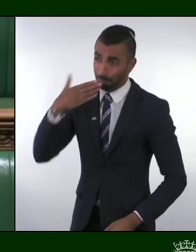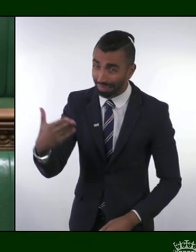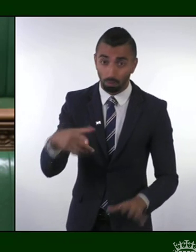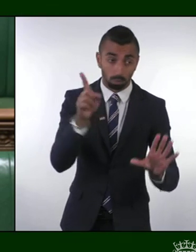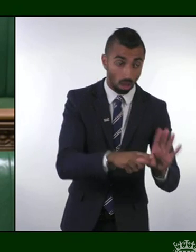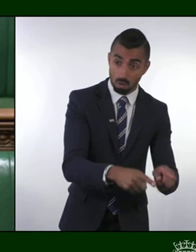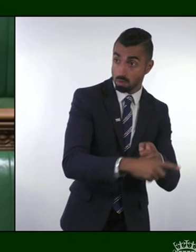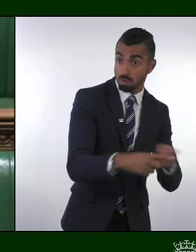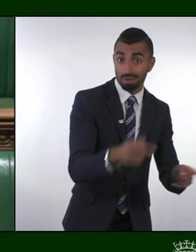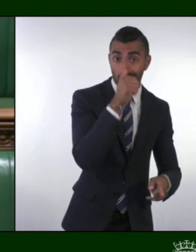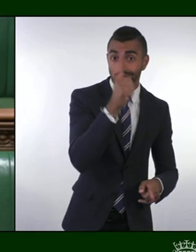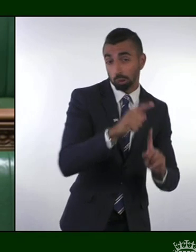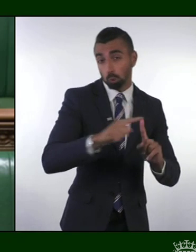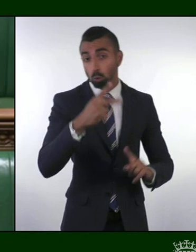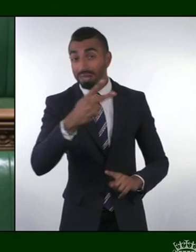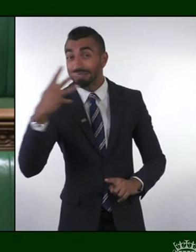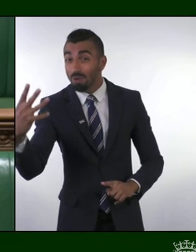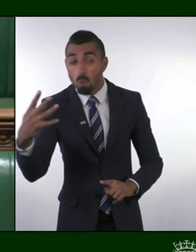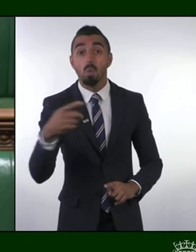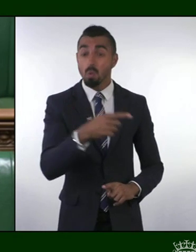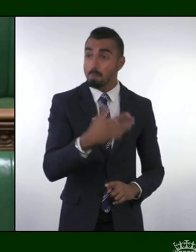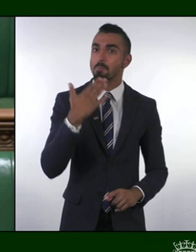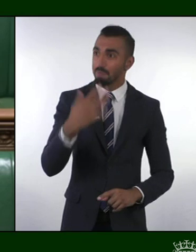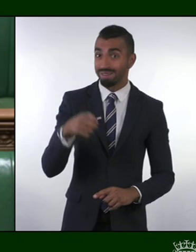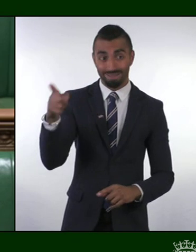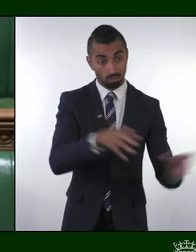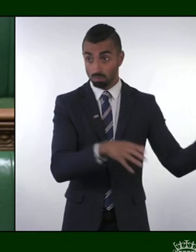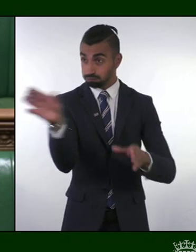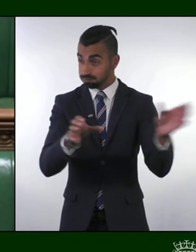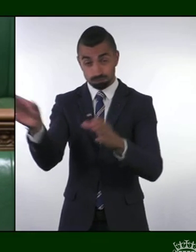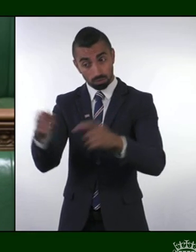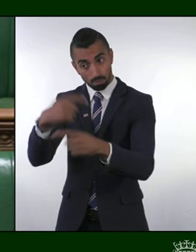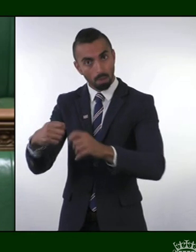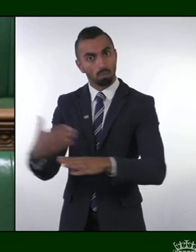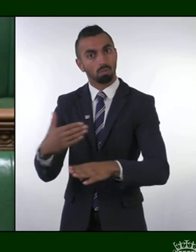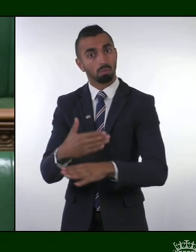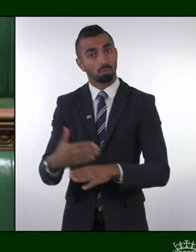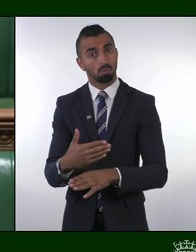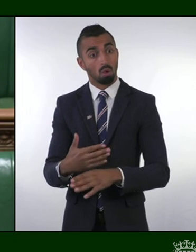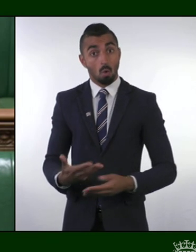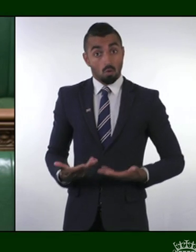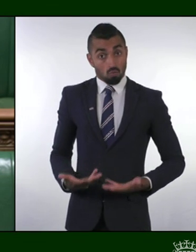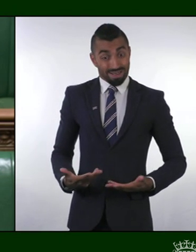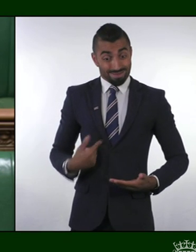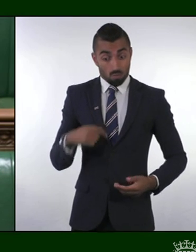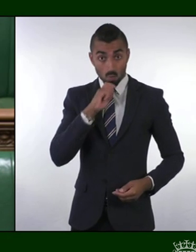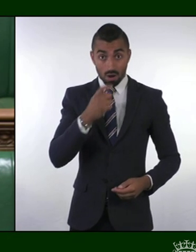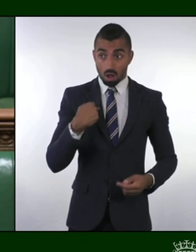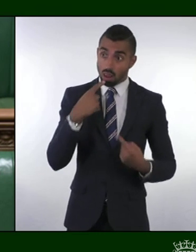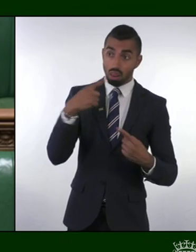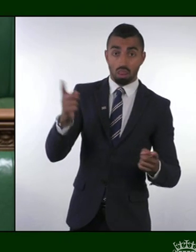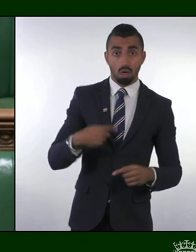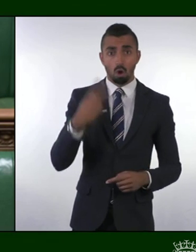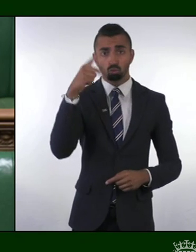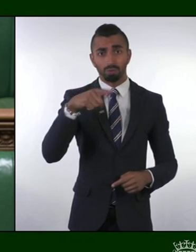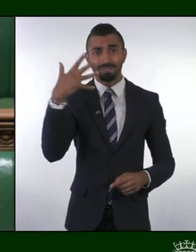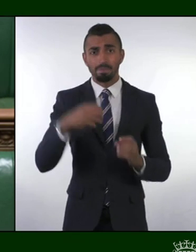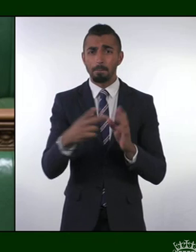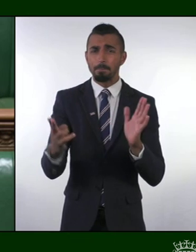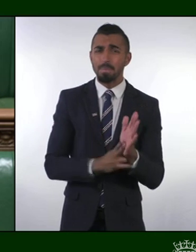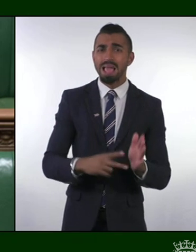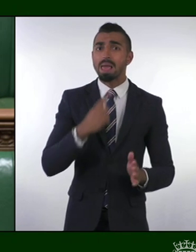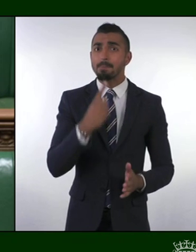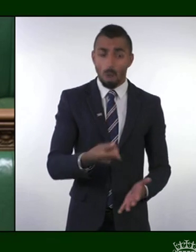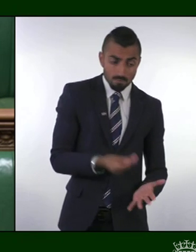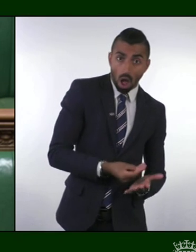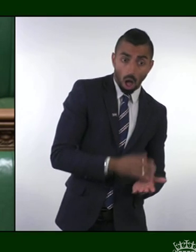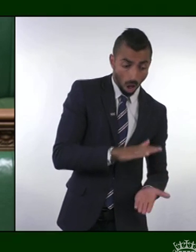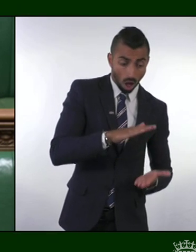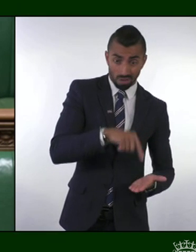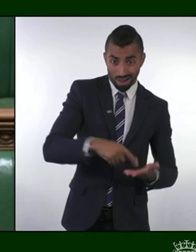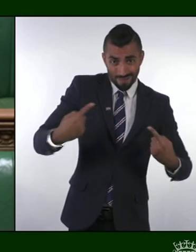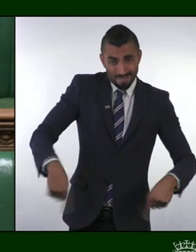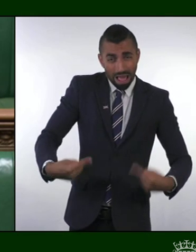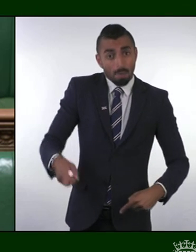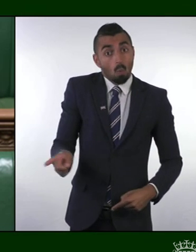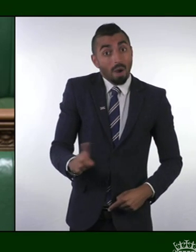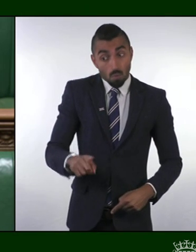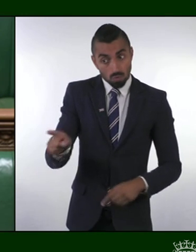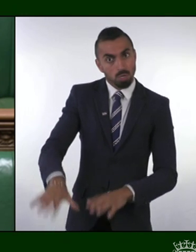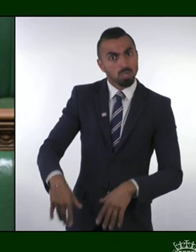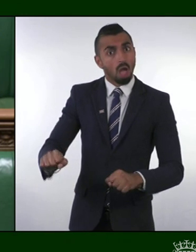Today, I am making available an initial £2 billion, enough to fund hundreds of thousands of jobs, and I commit: there will be no cap on the number of places available.